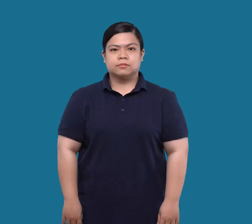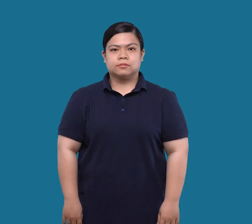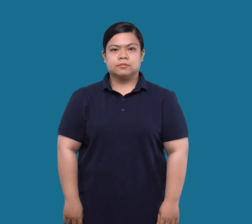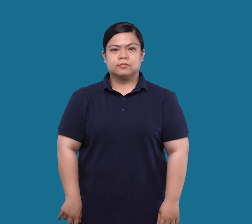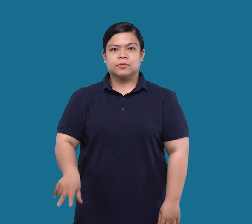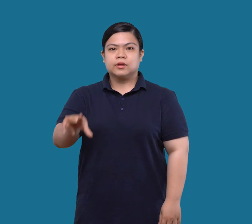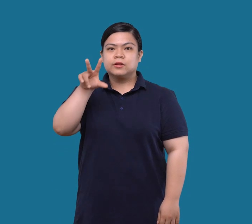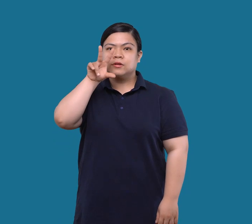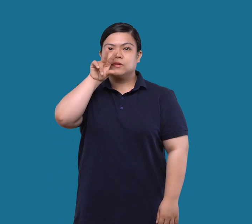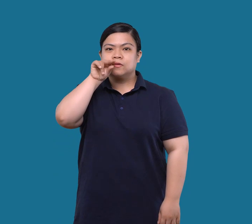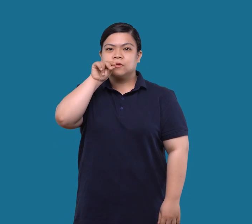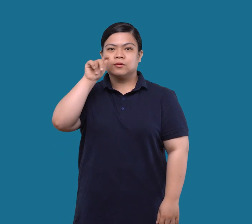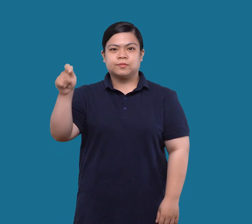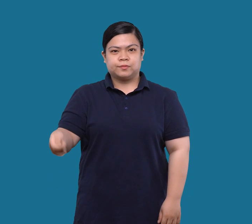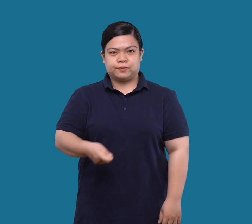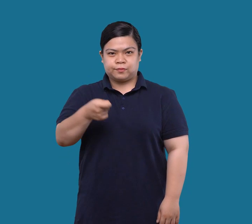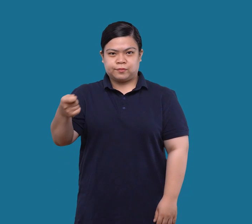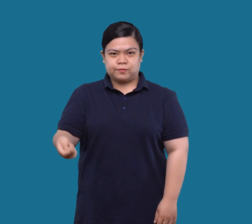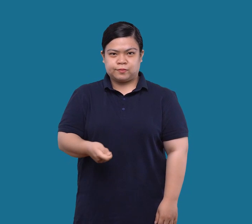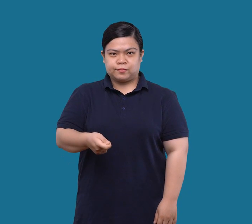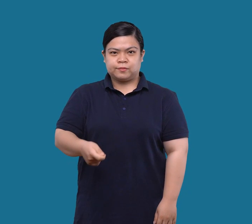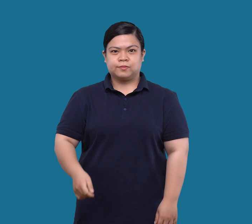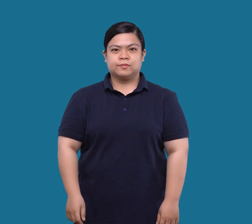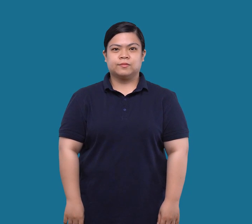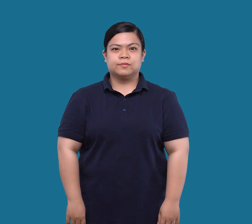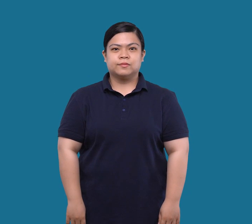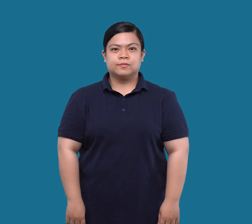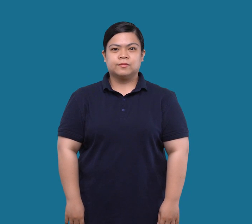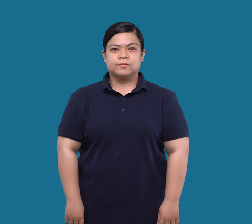vịt quay